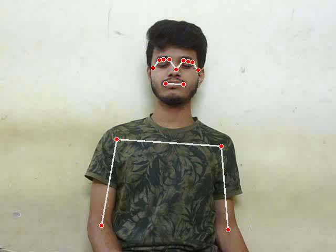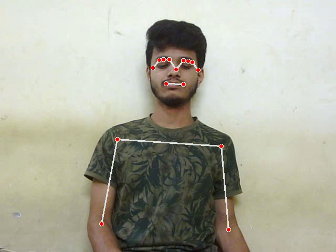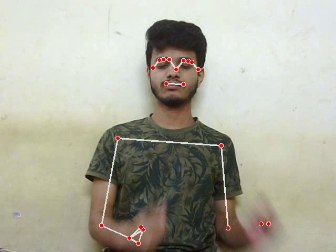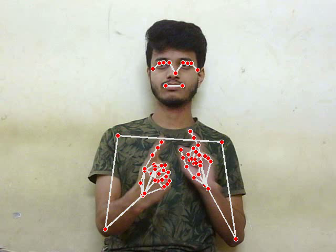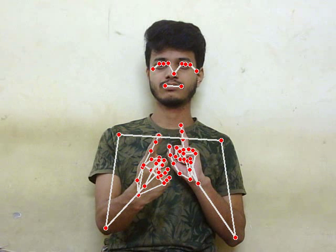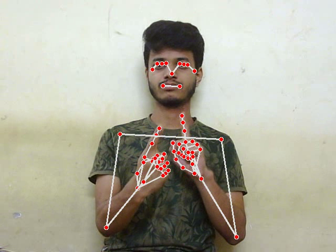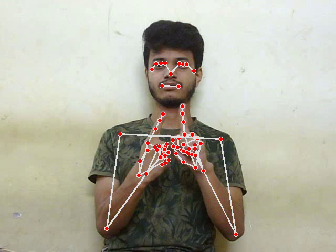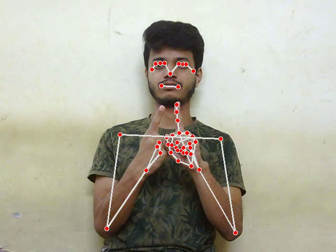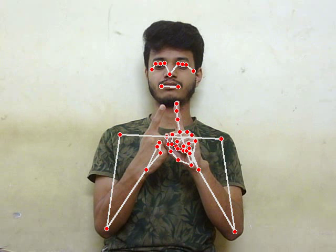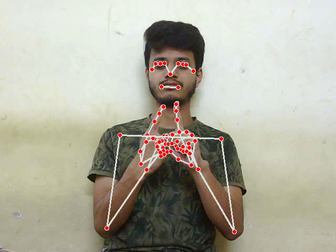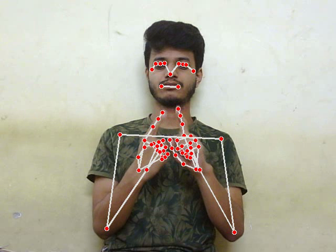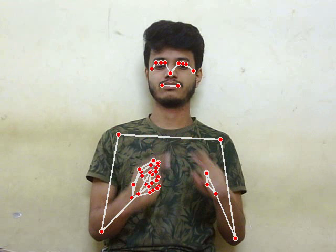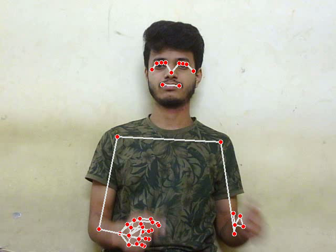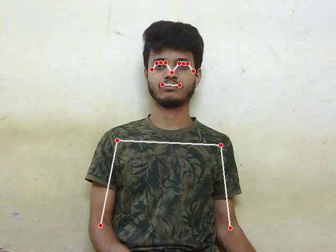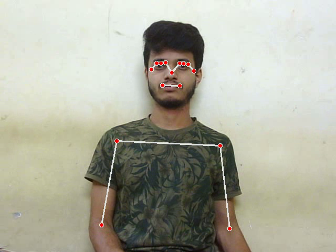meet